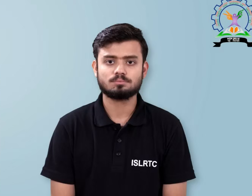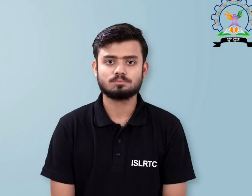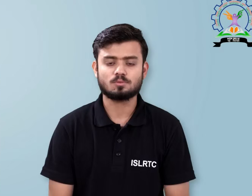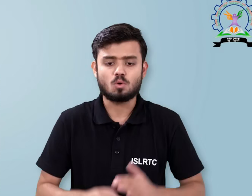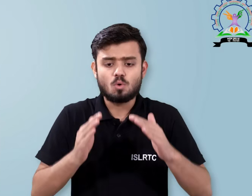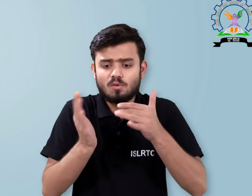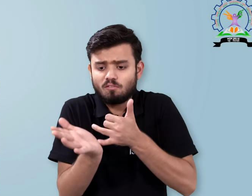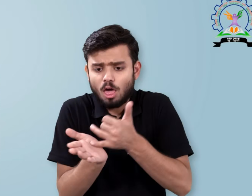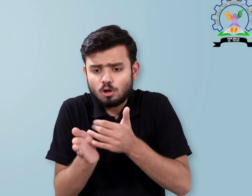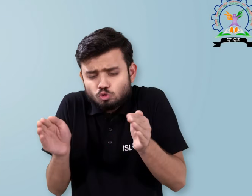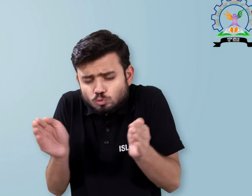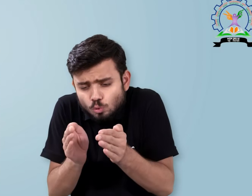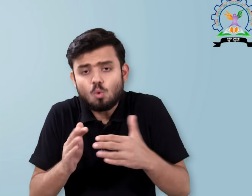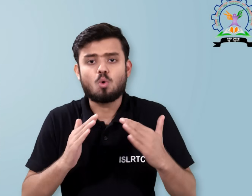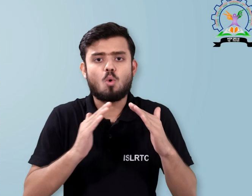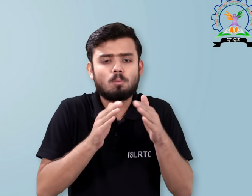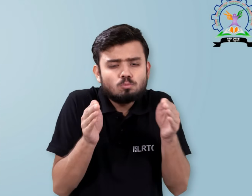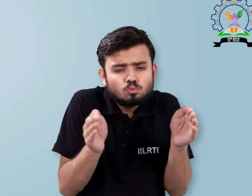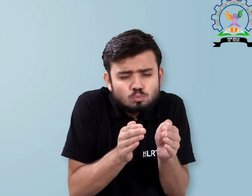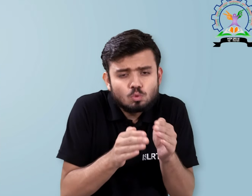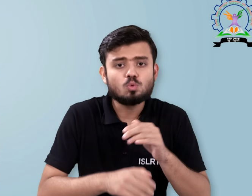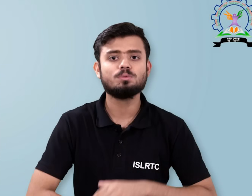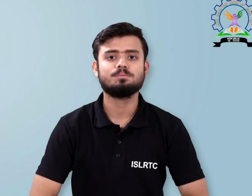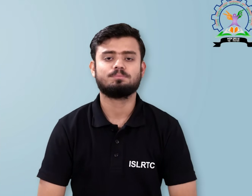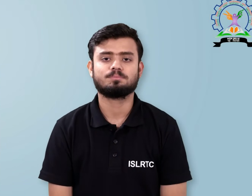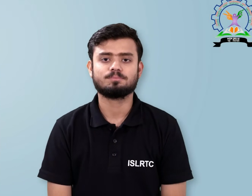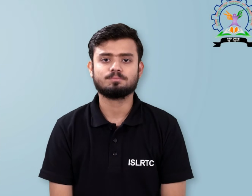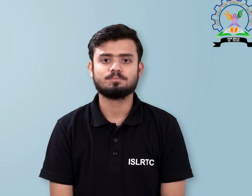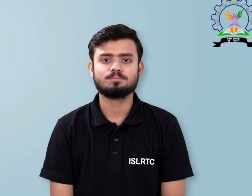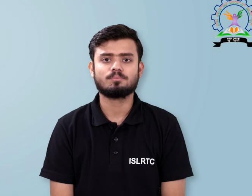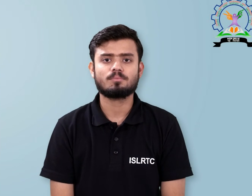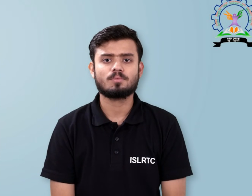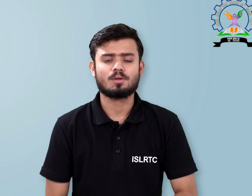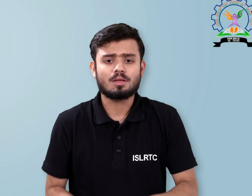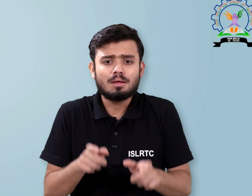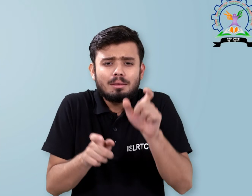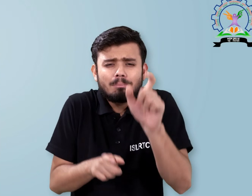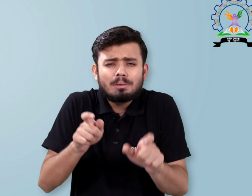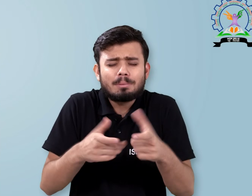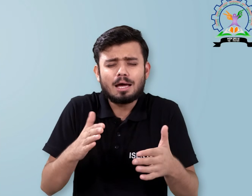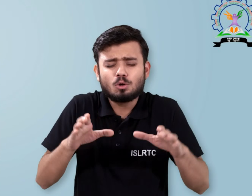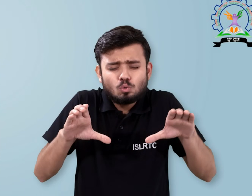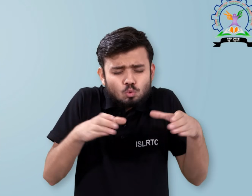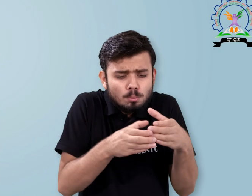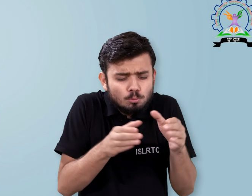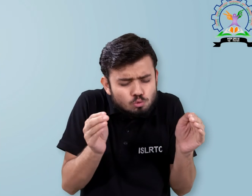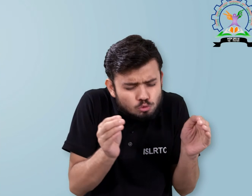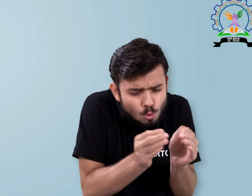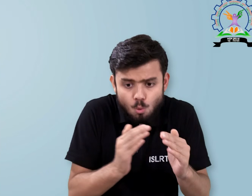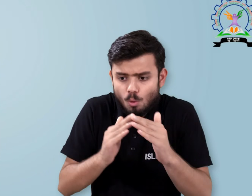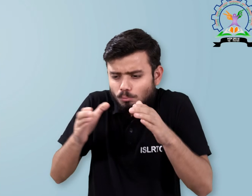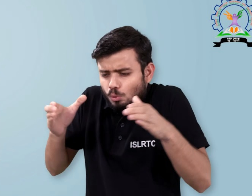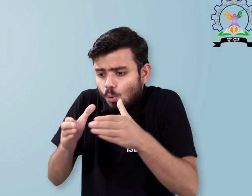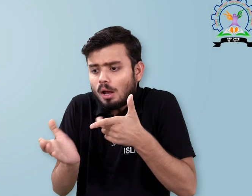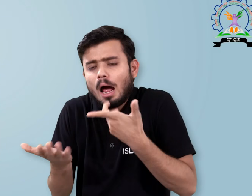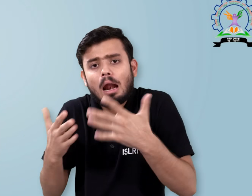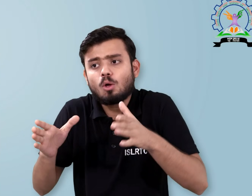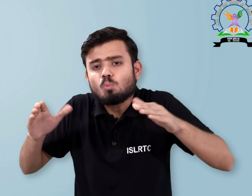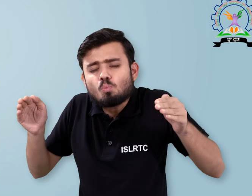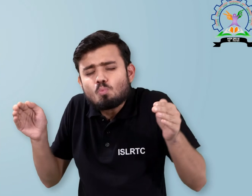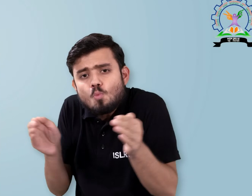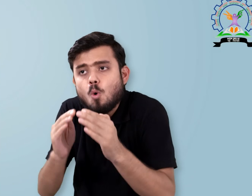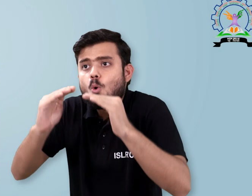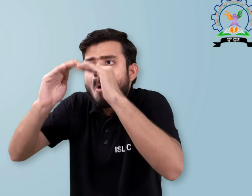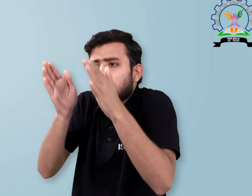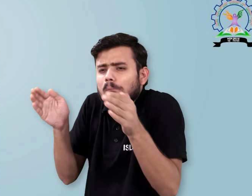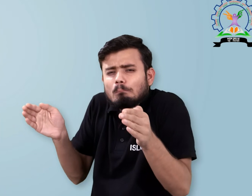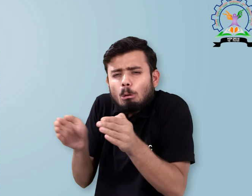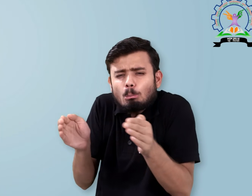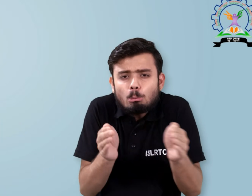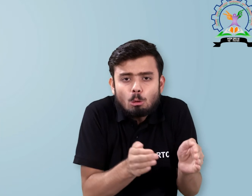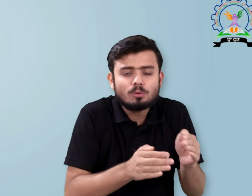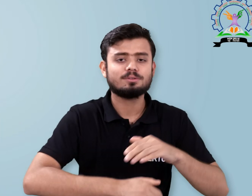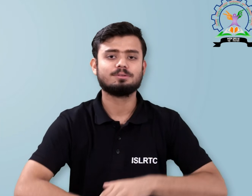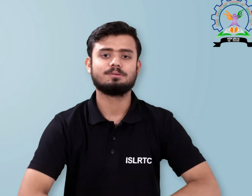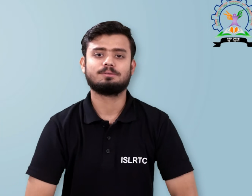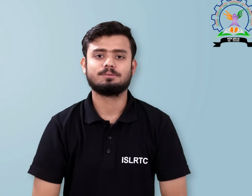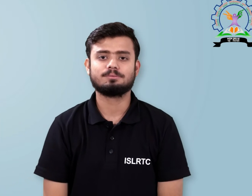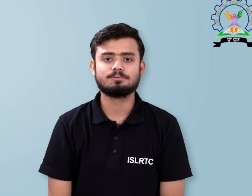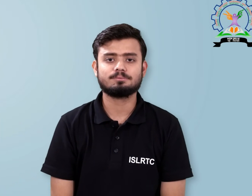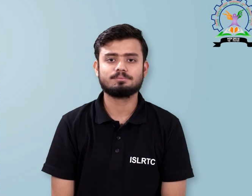Hamlet A small settlement or small village.